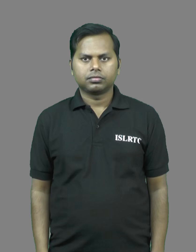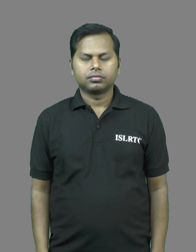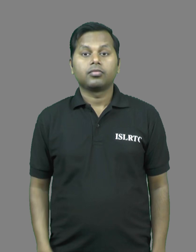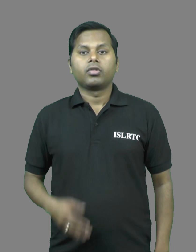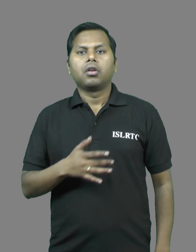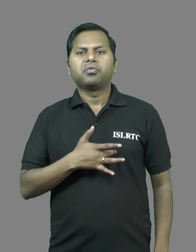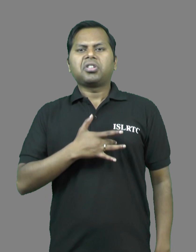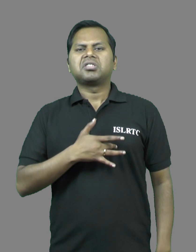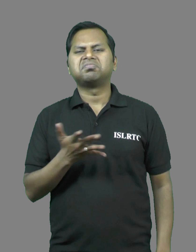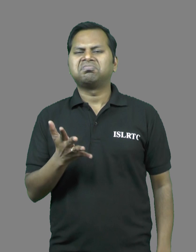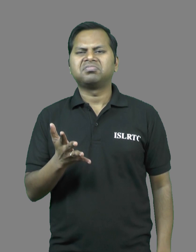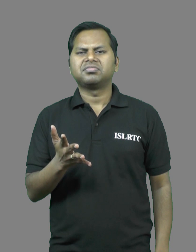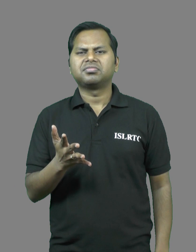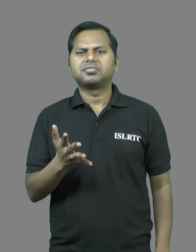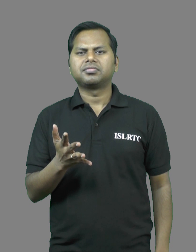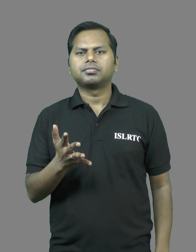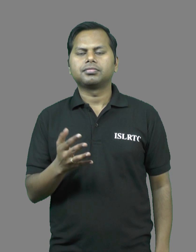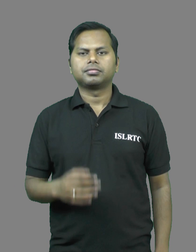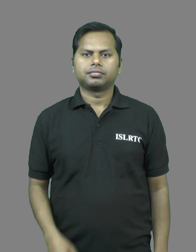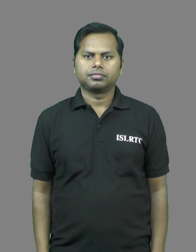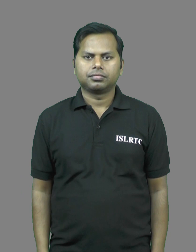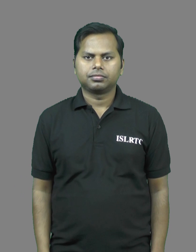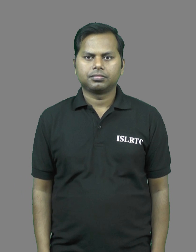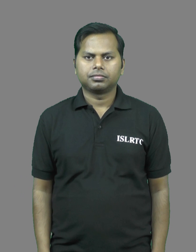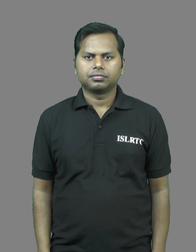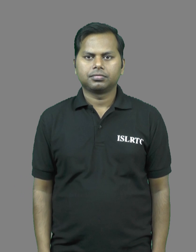Unfeeling Uncaring Unemotional